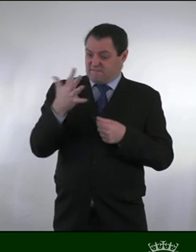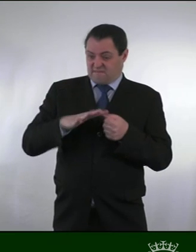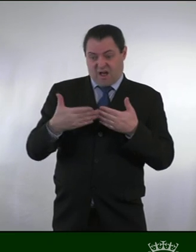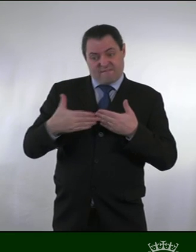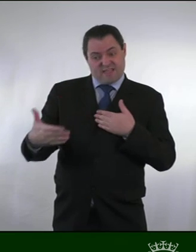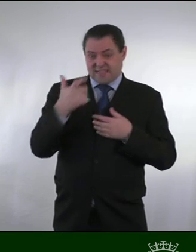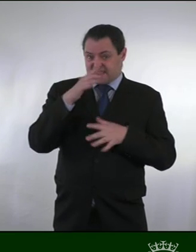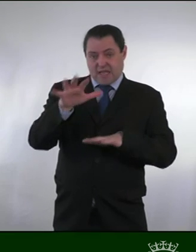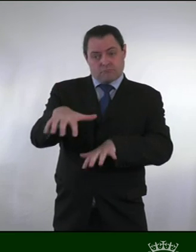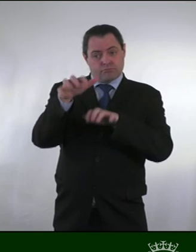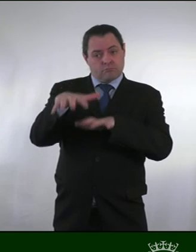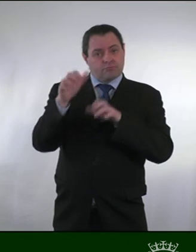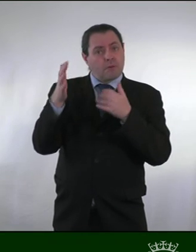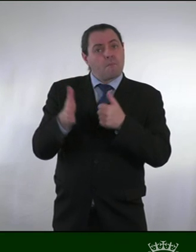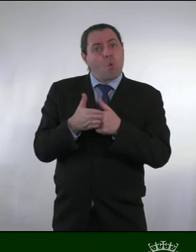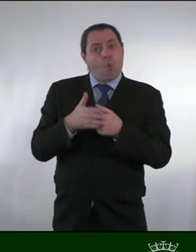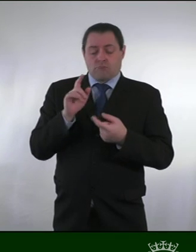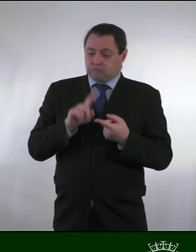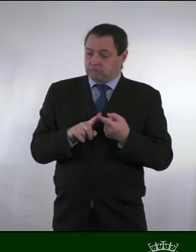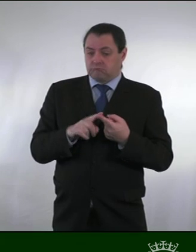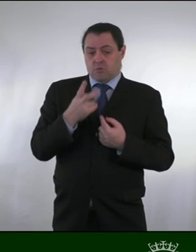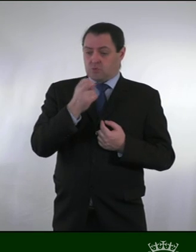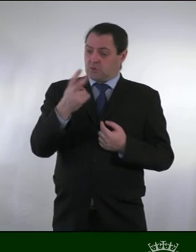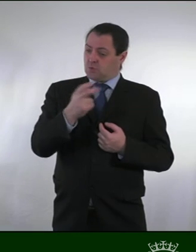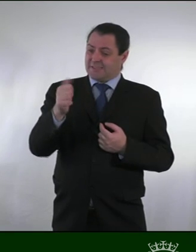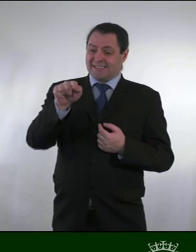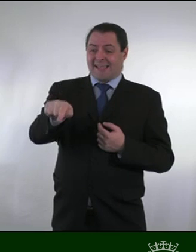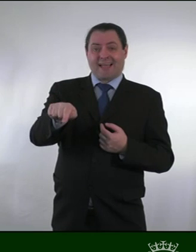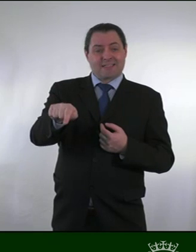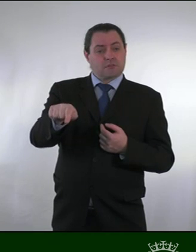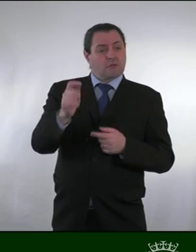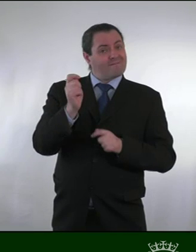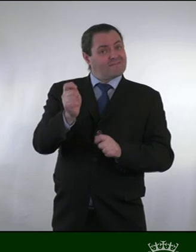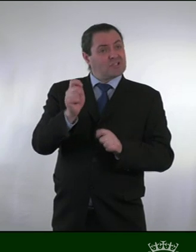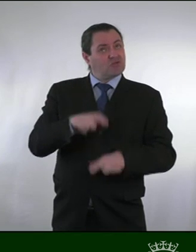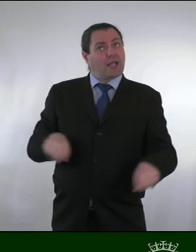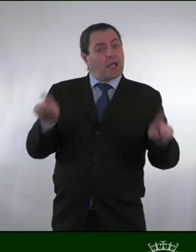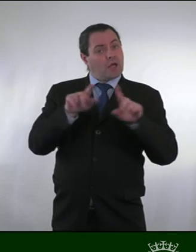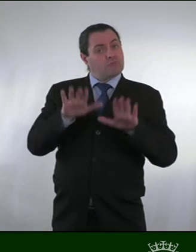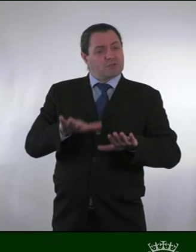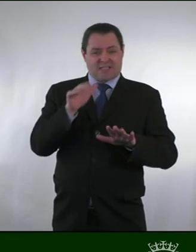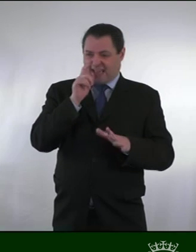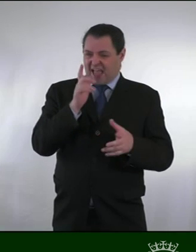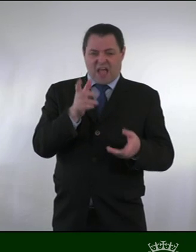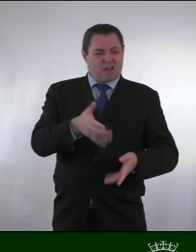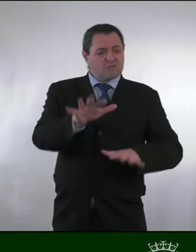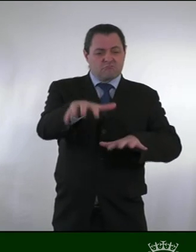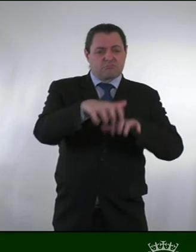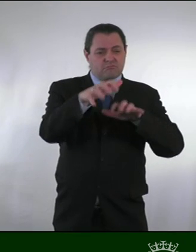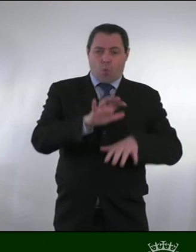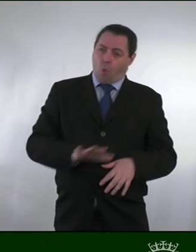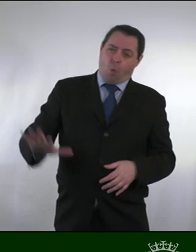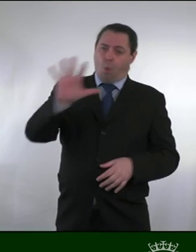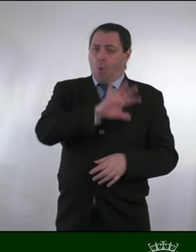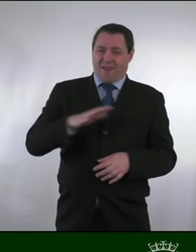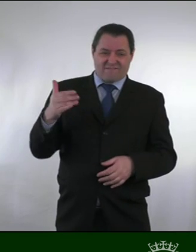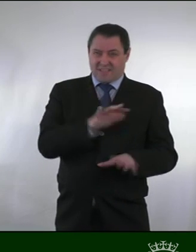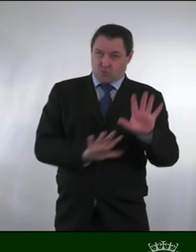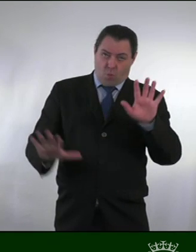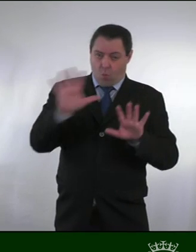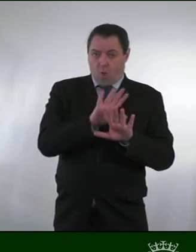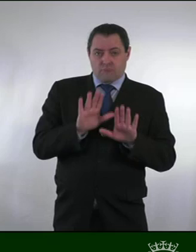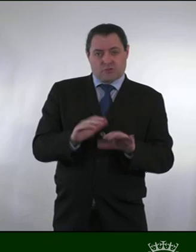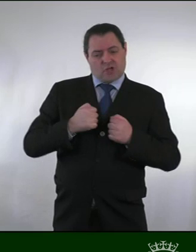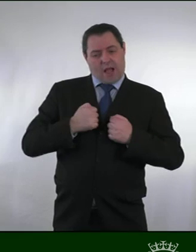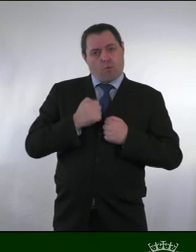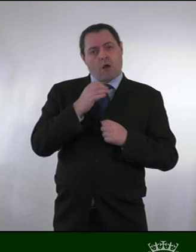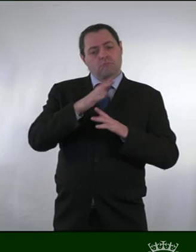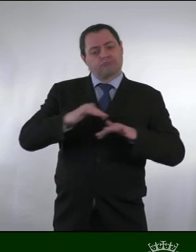By 2026, the fishing people of this country will have access to all the fish in all the territorial waters of this country.